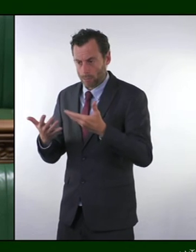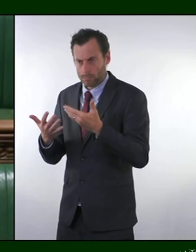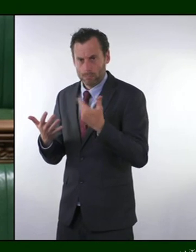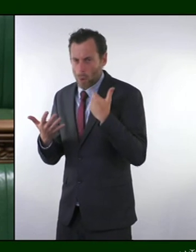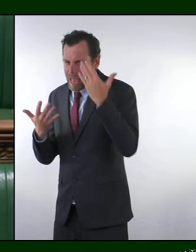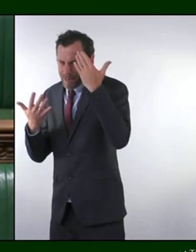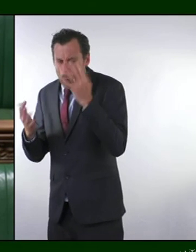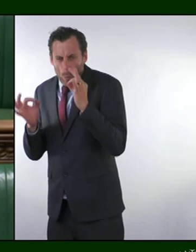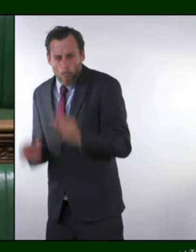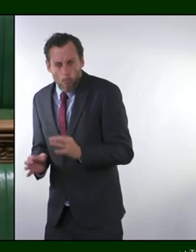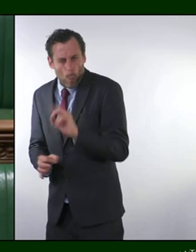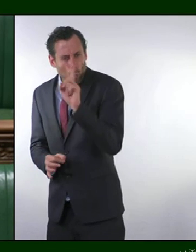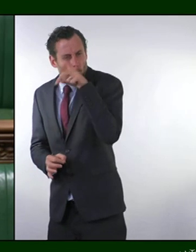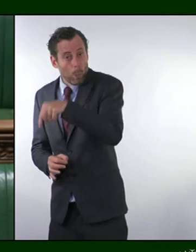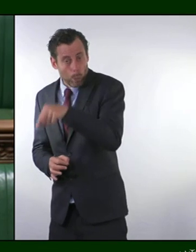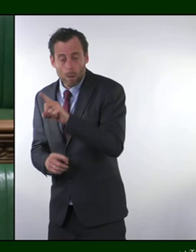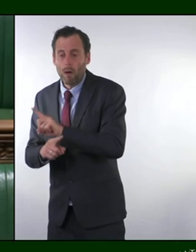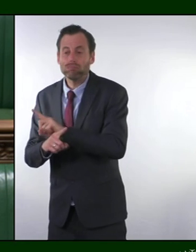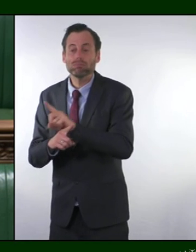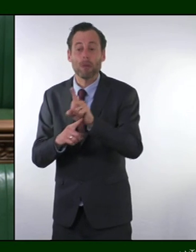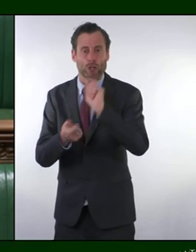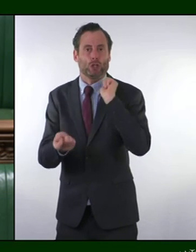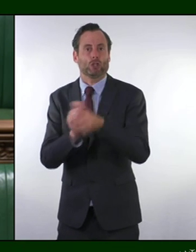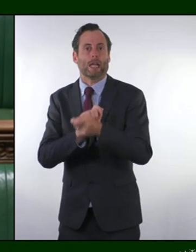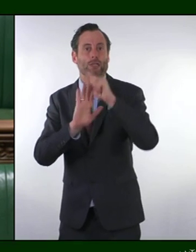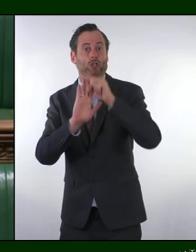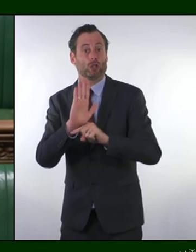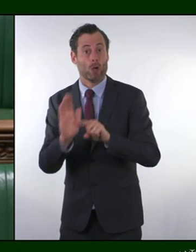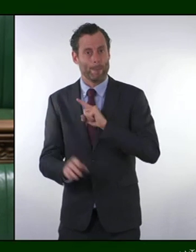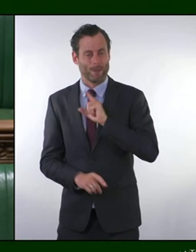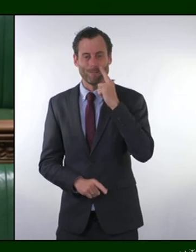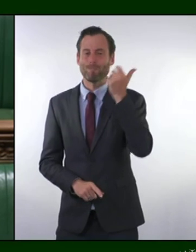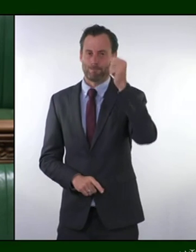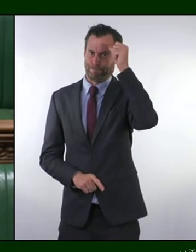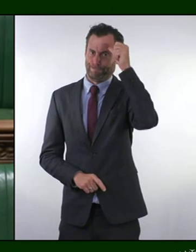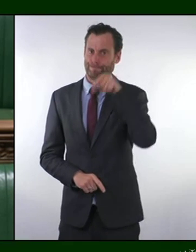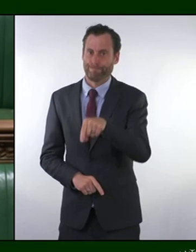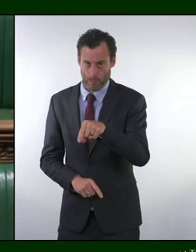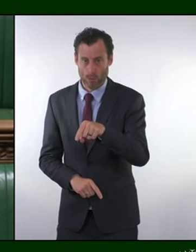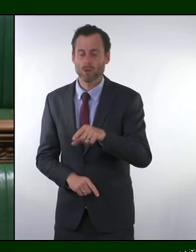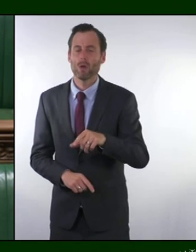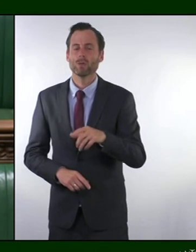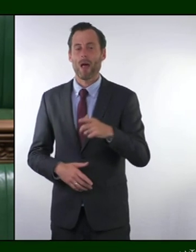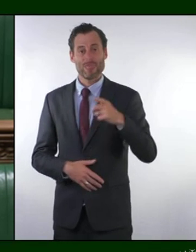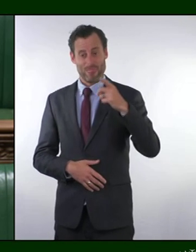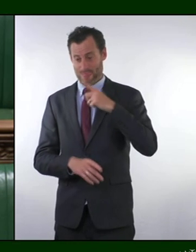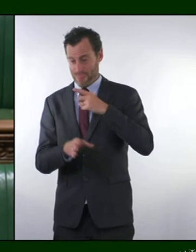That is why we instituted the care home action plan on 15 April.